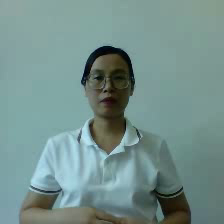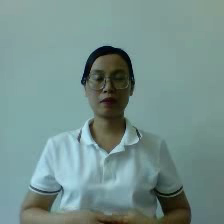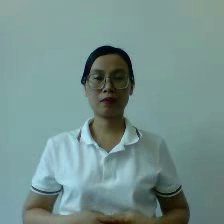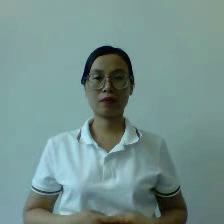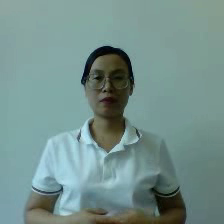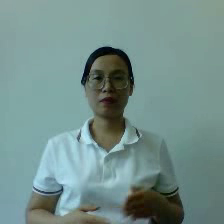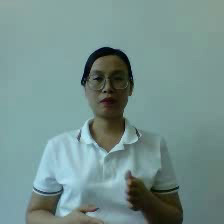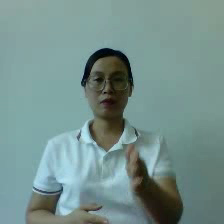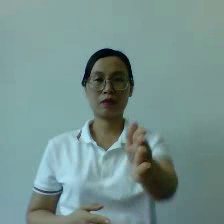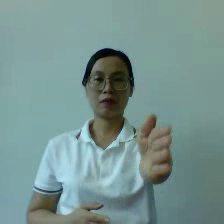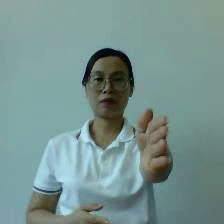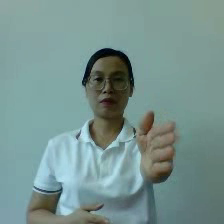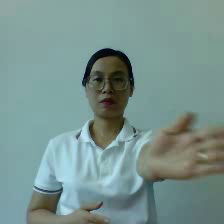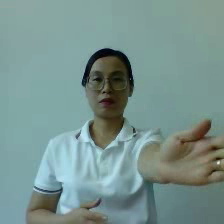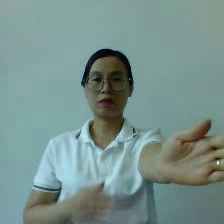Rẽ trái